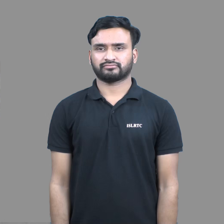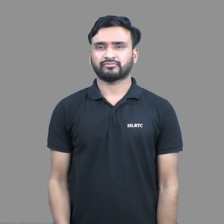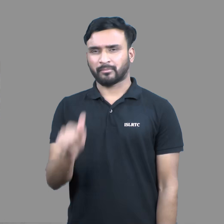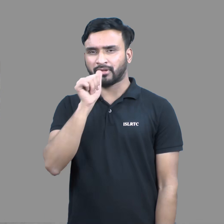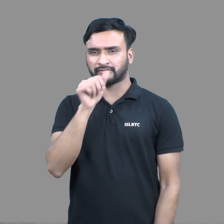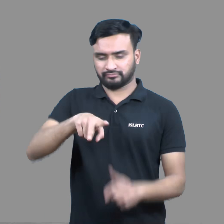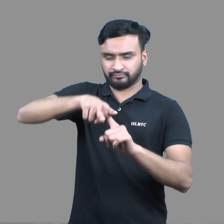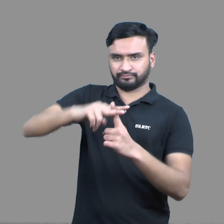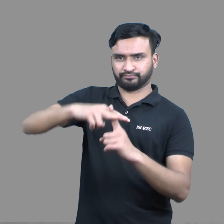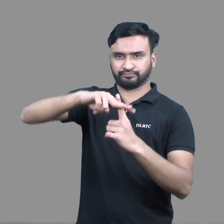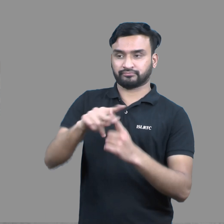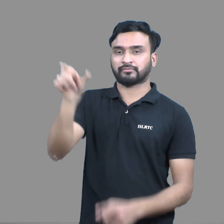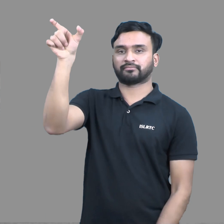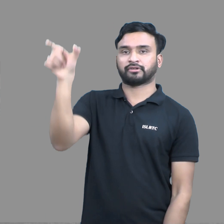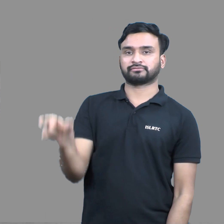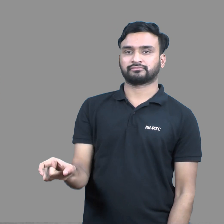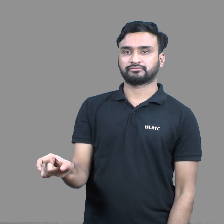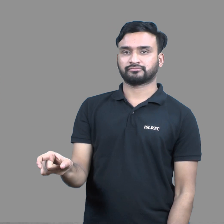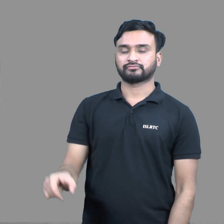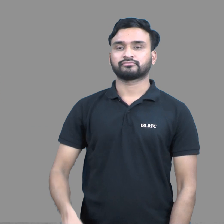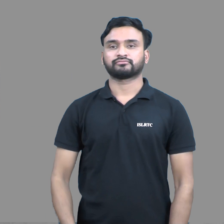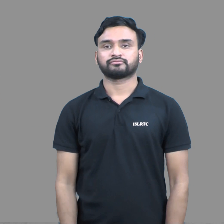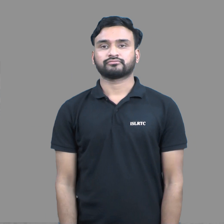Plumbing